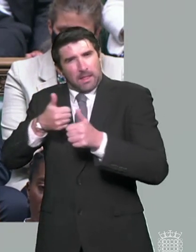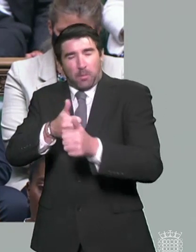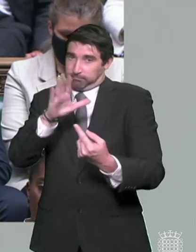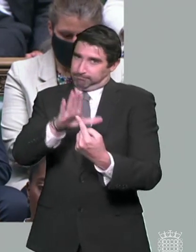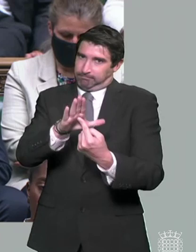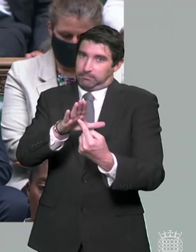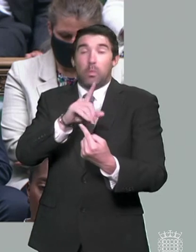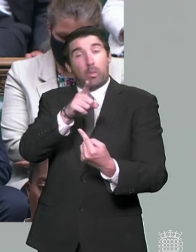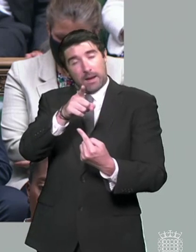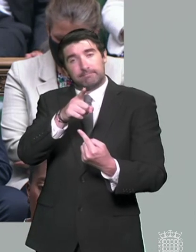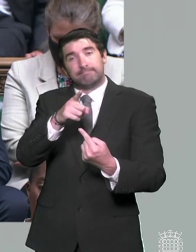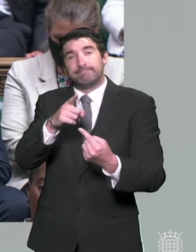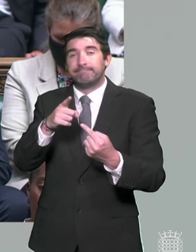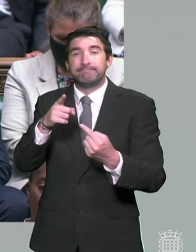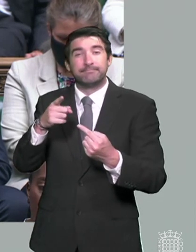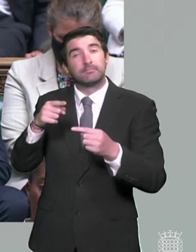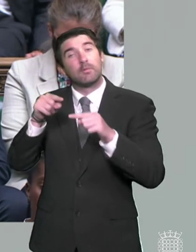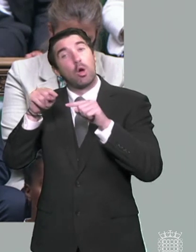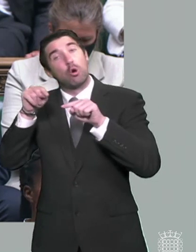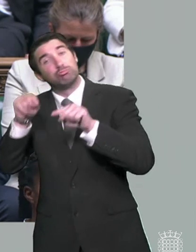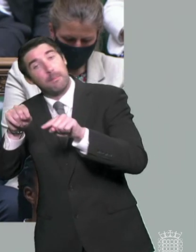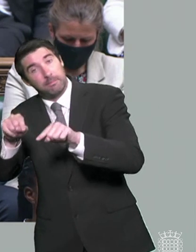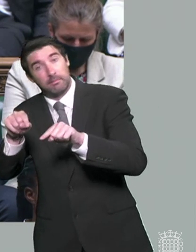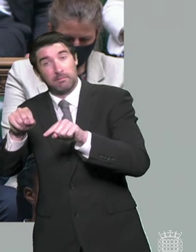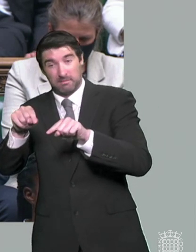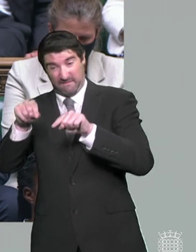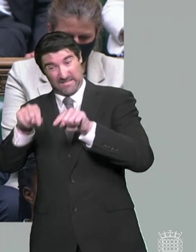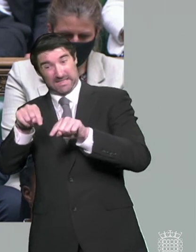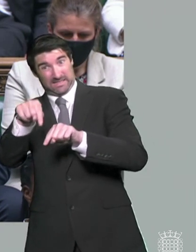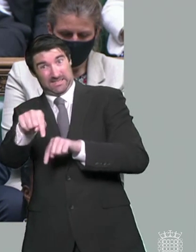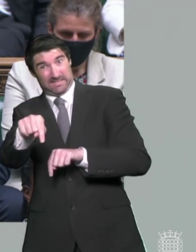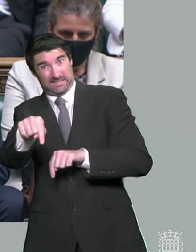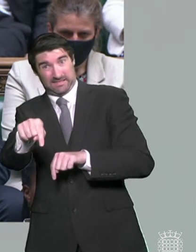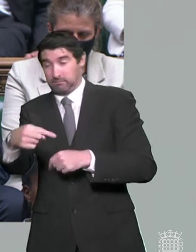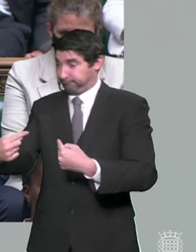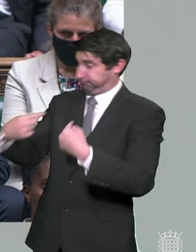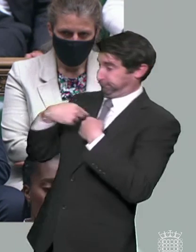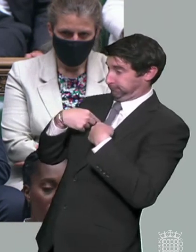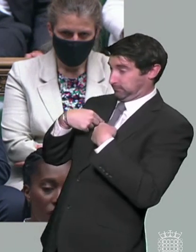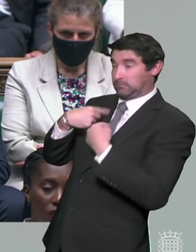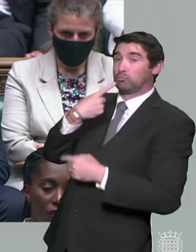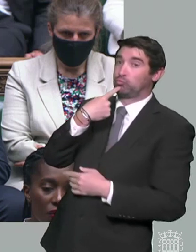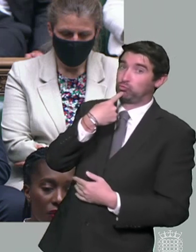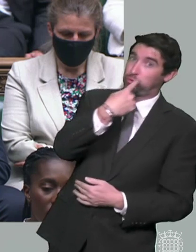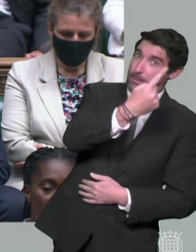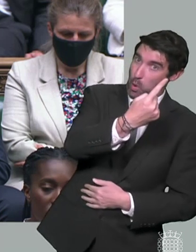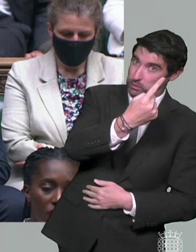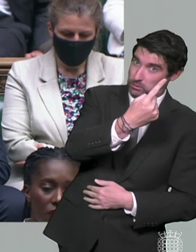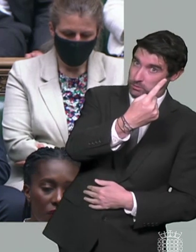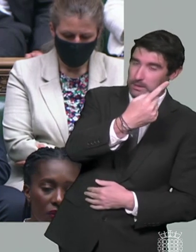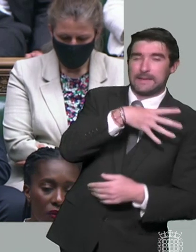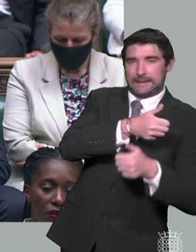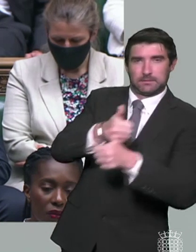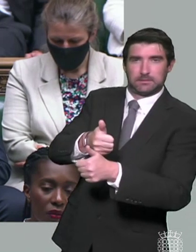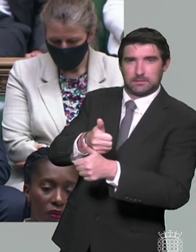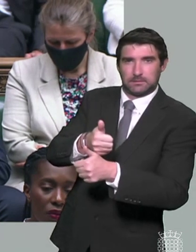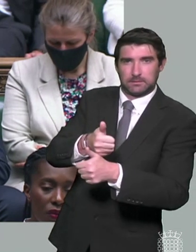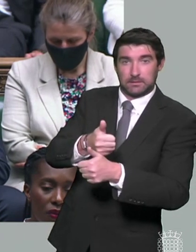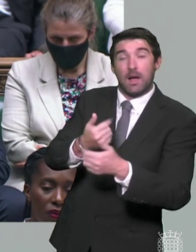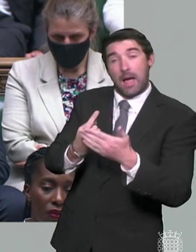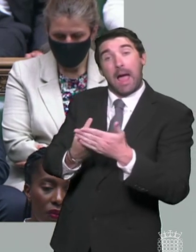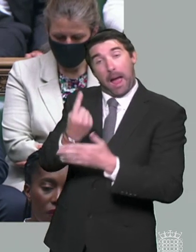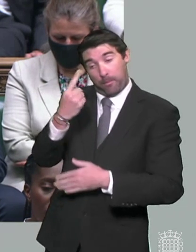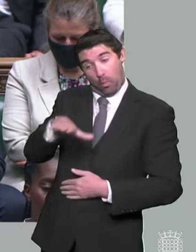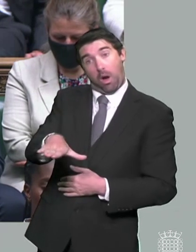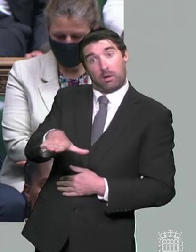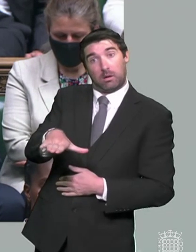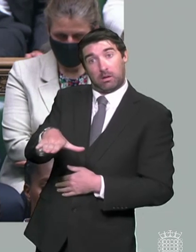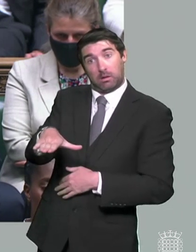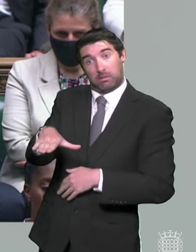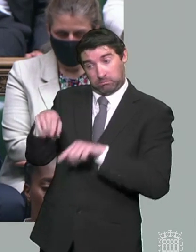When a Rotherham survivor, who is here today, reported her childhood abuse to the police, they told her not to go for counselling as it could be used against her in court.